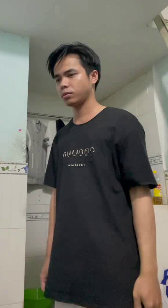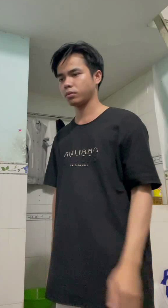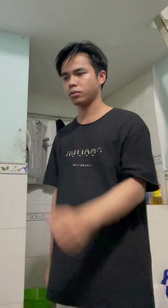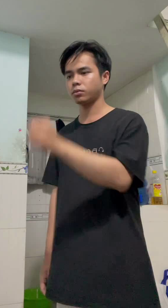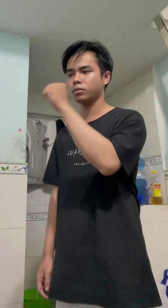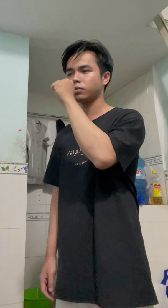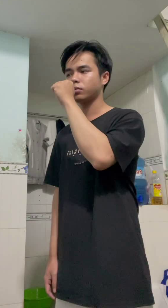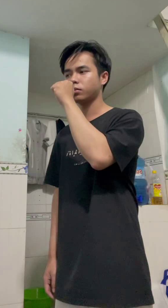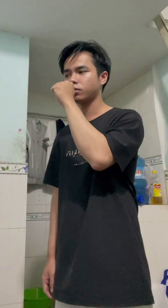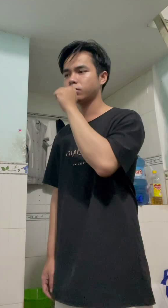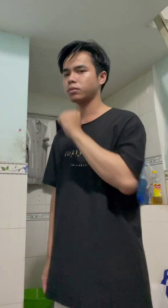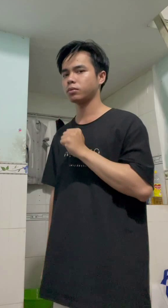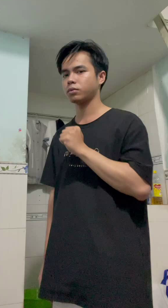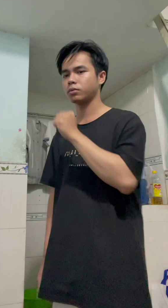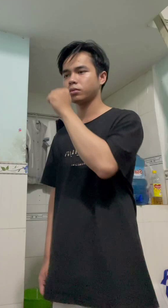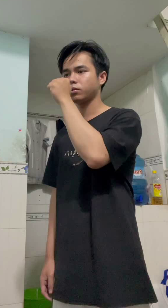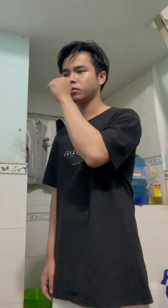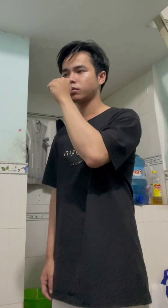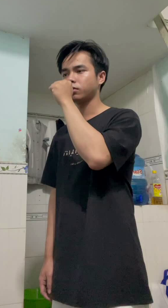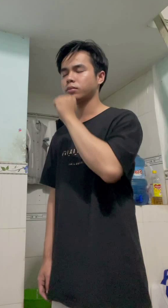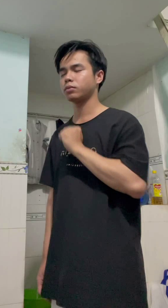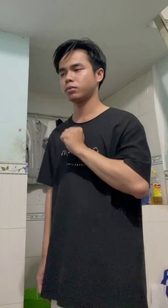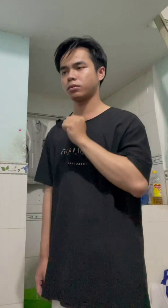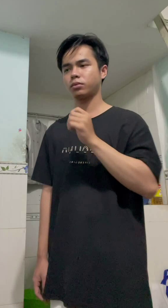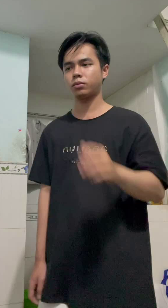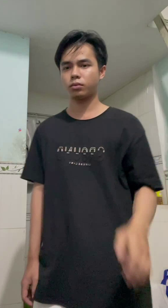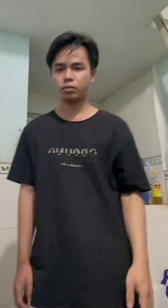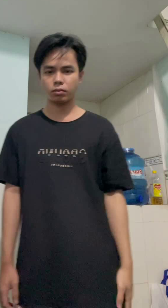dong y